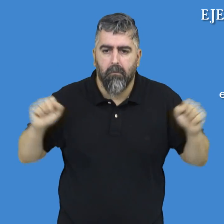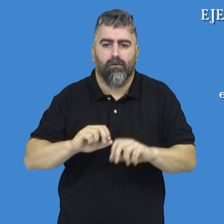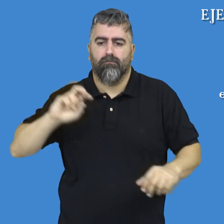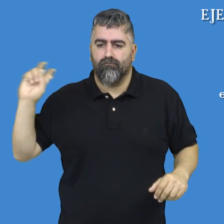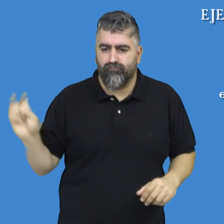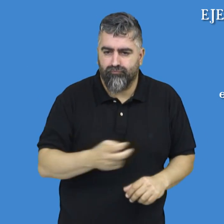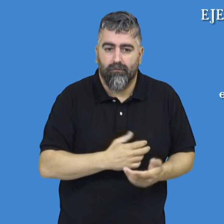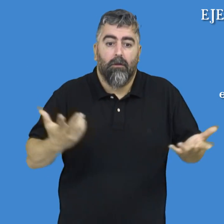etc